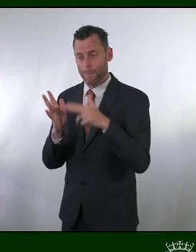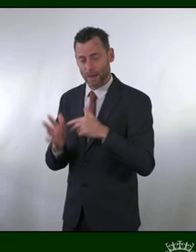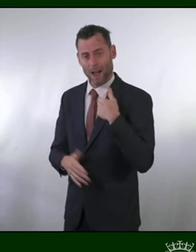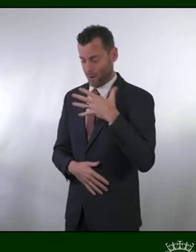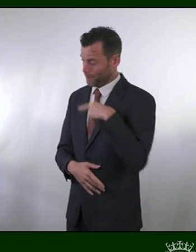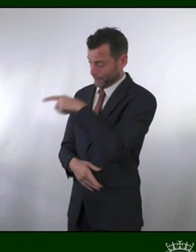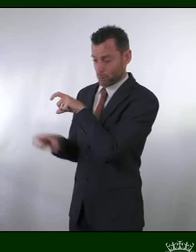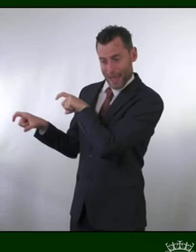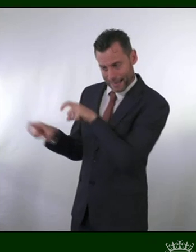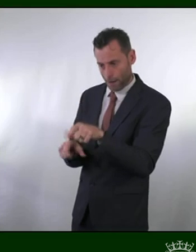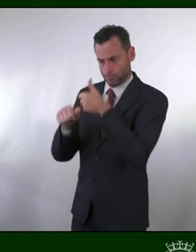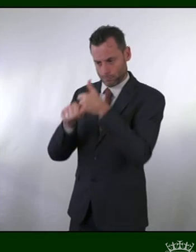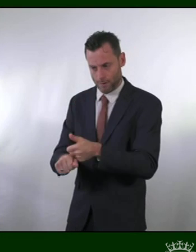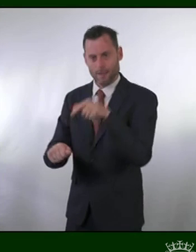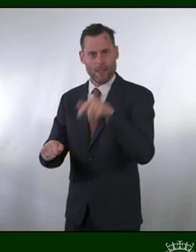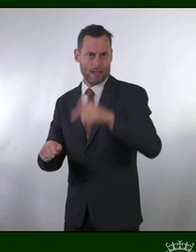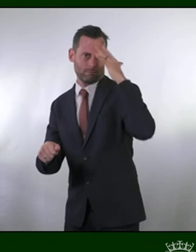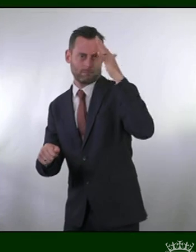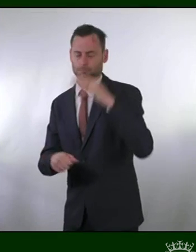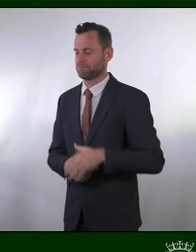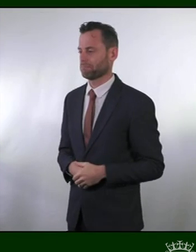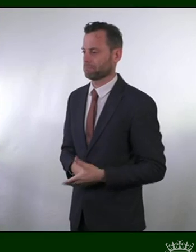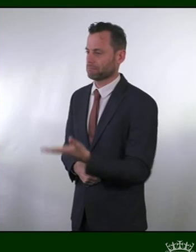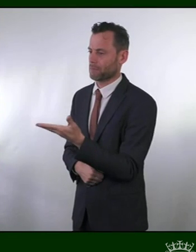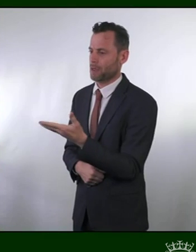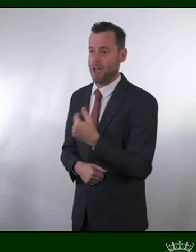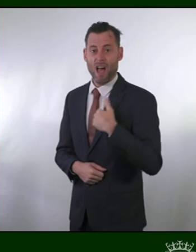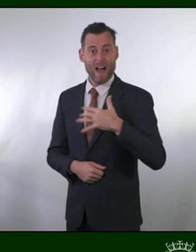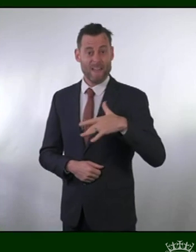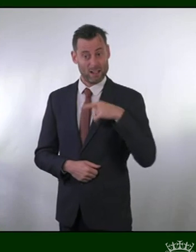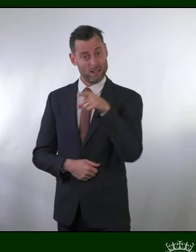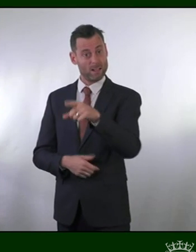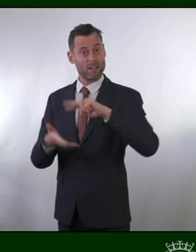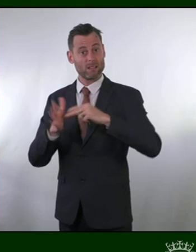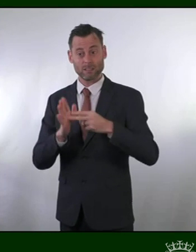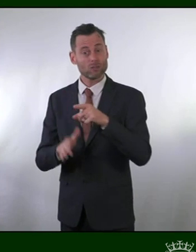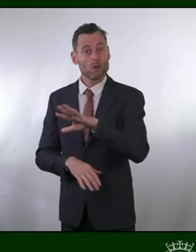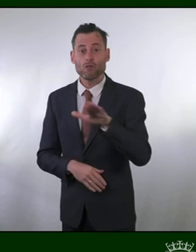I do not think that approach goes far enough, and neither does SAGE.